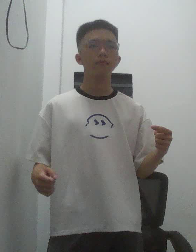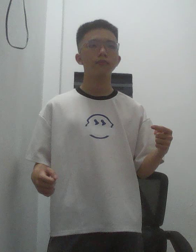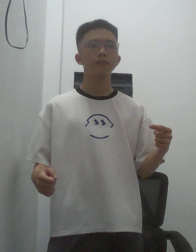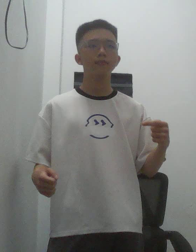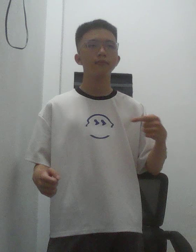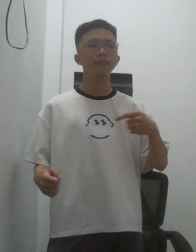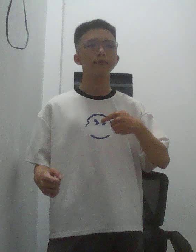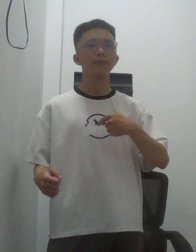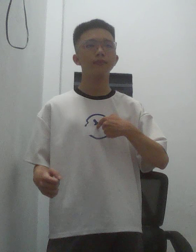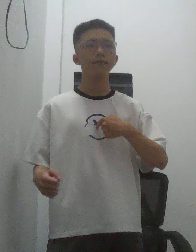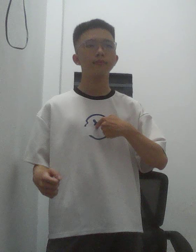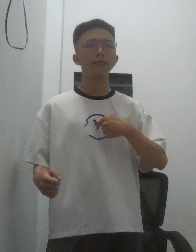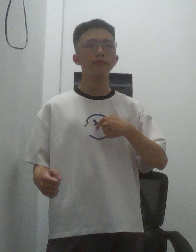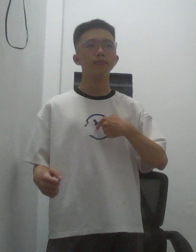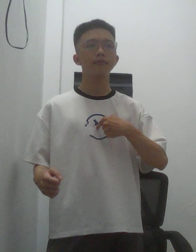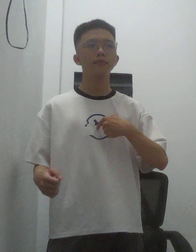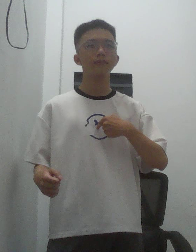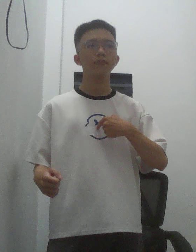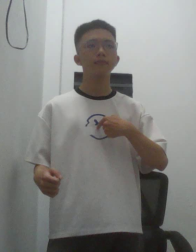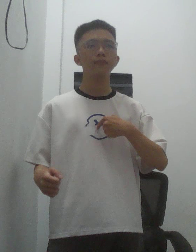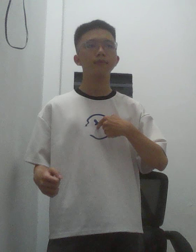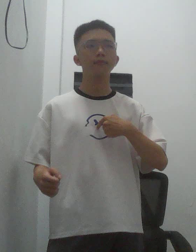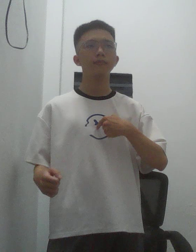toi